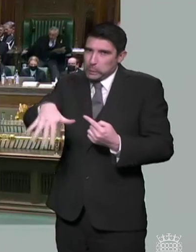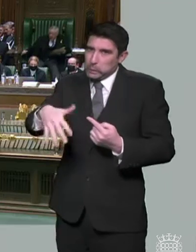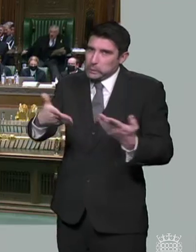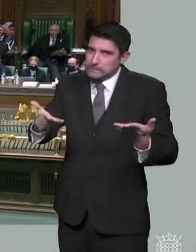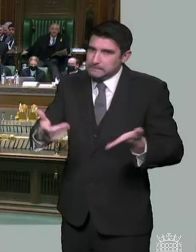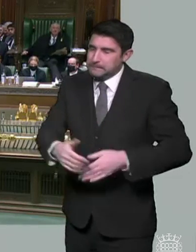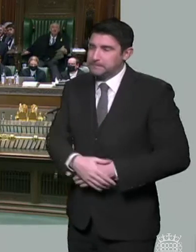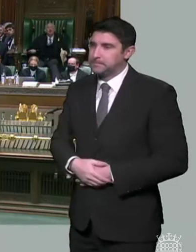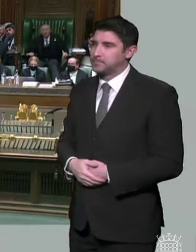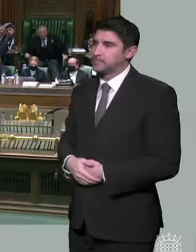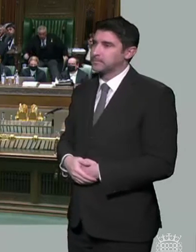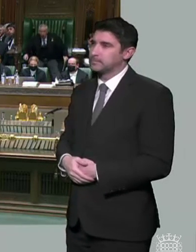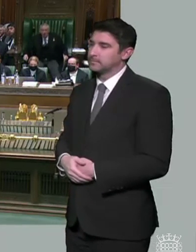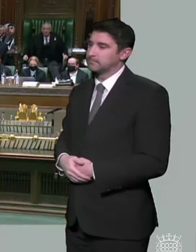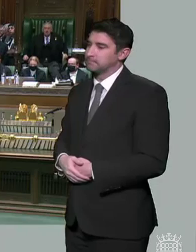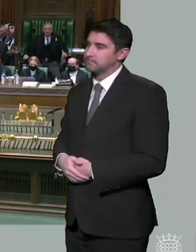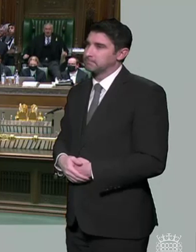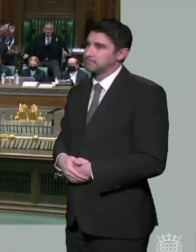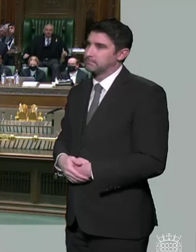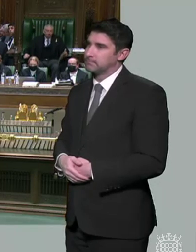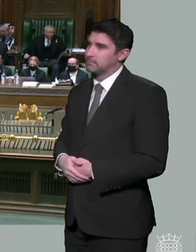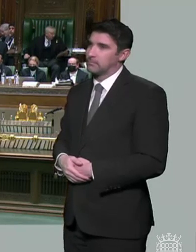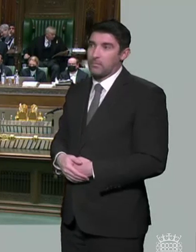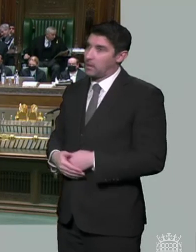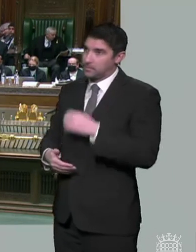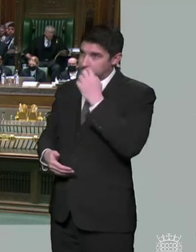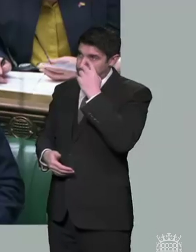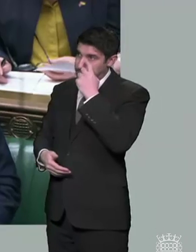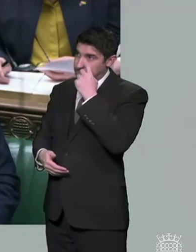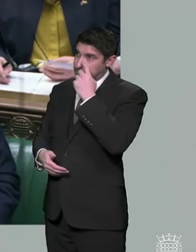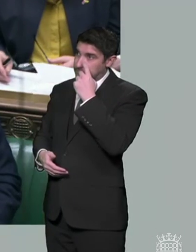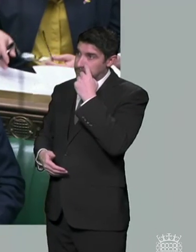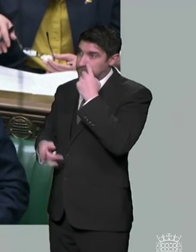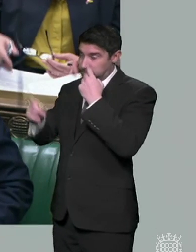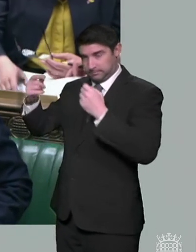Yes, my honourable Friend knows whereof he speaks.